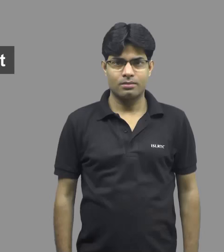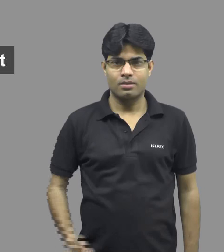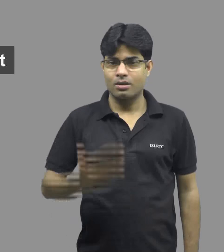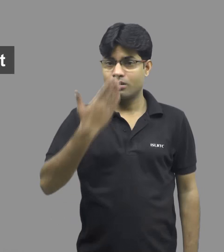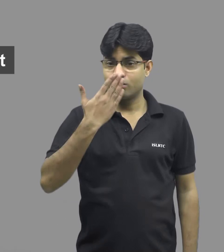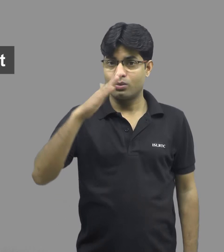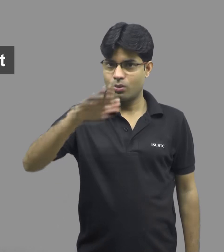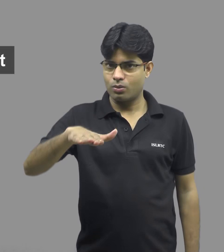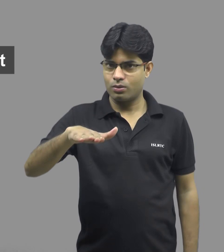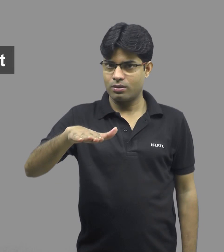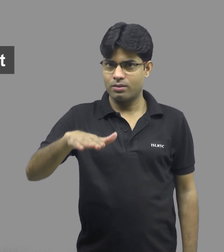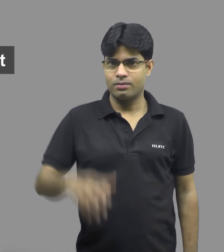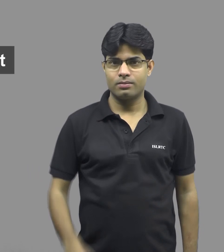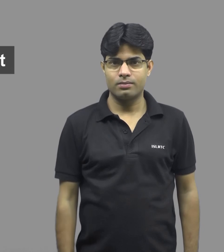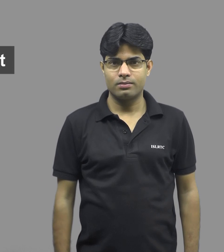Student